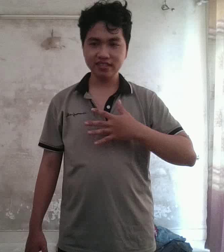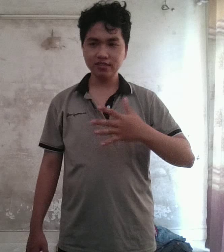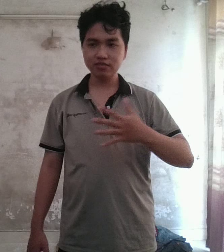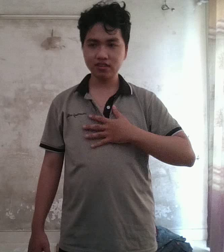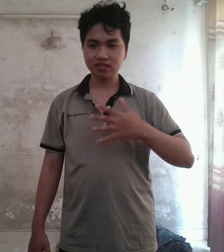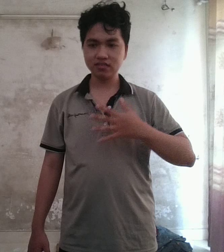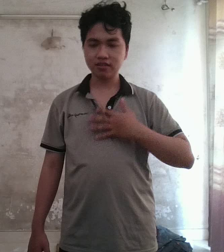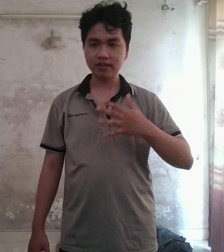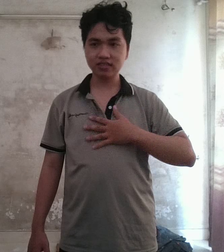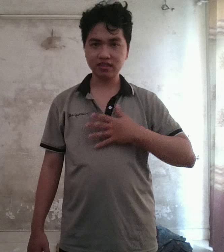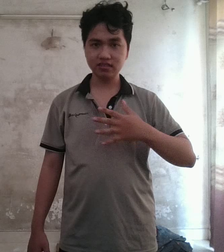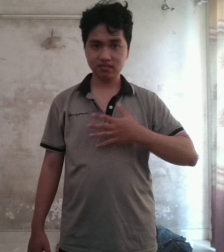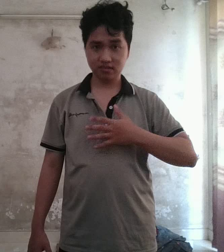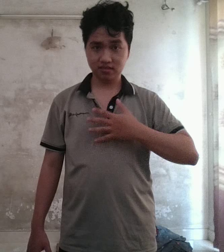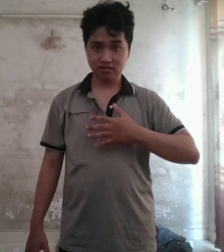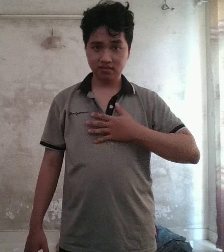khong thich